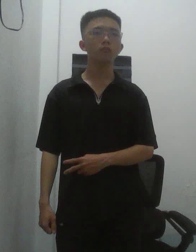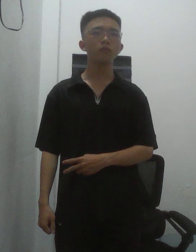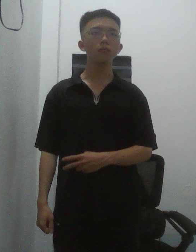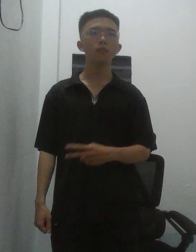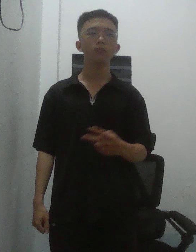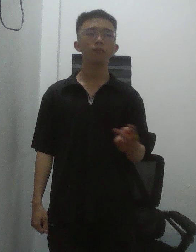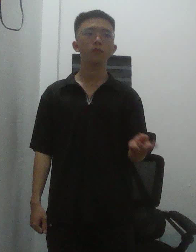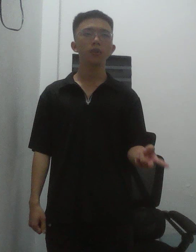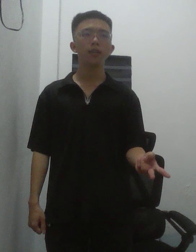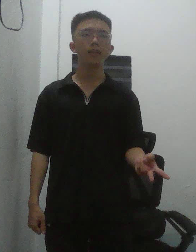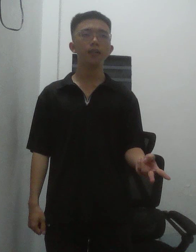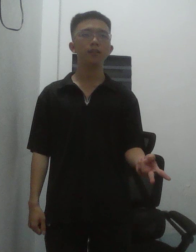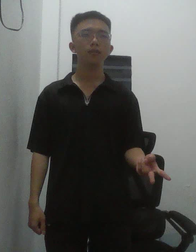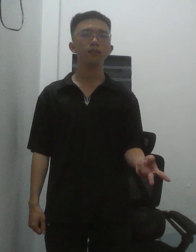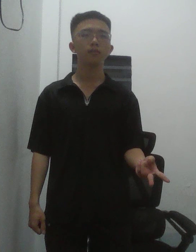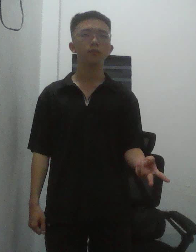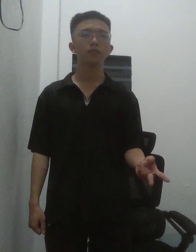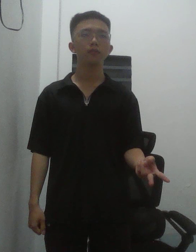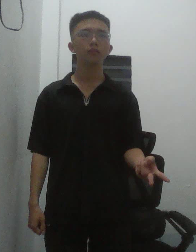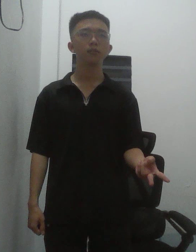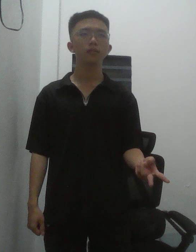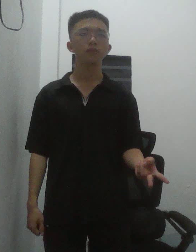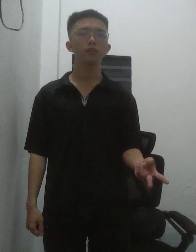it